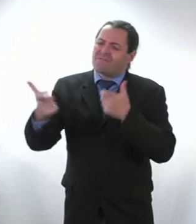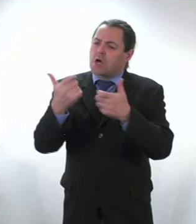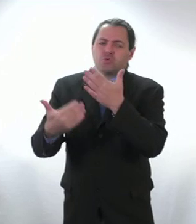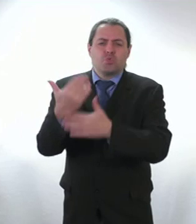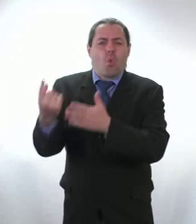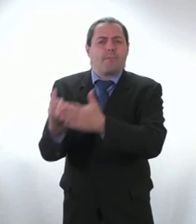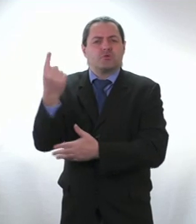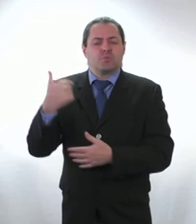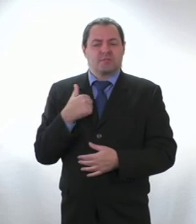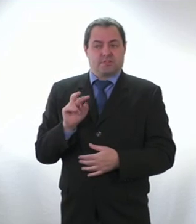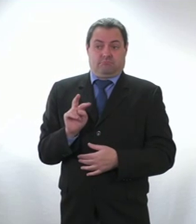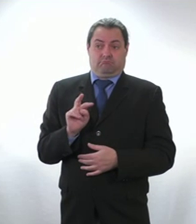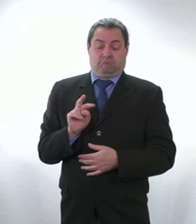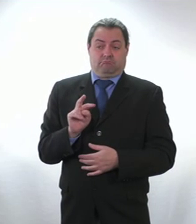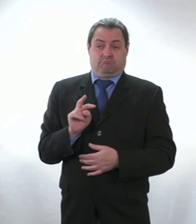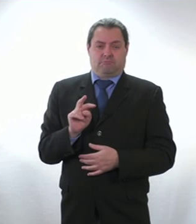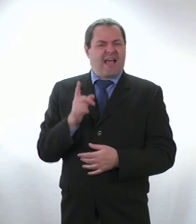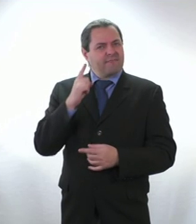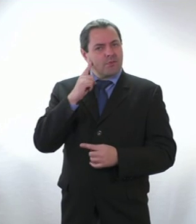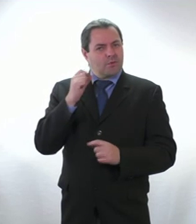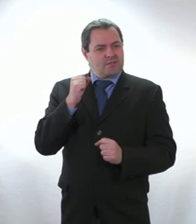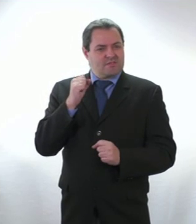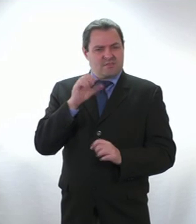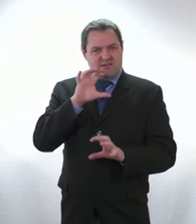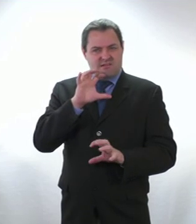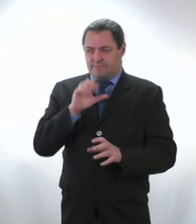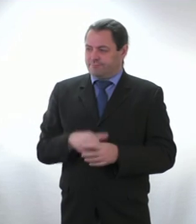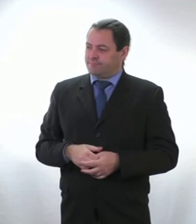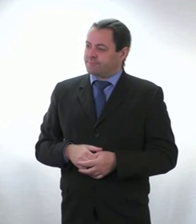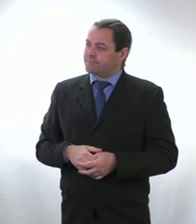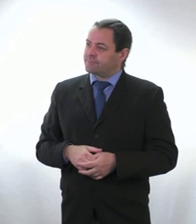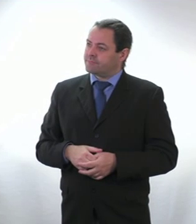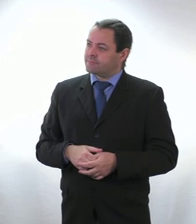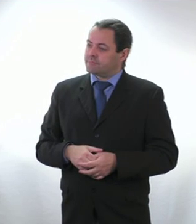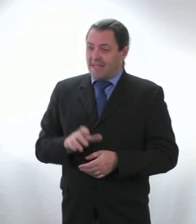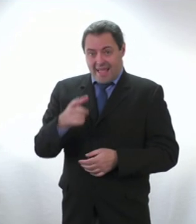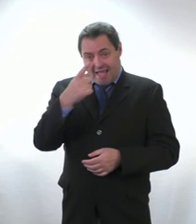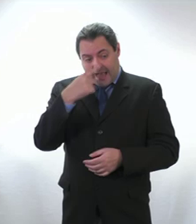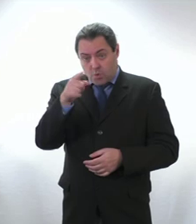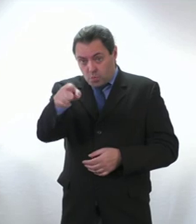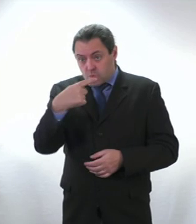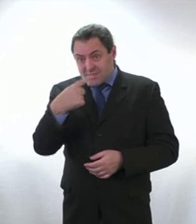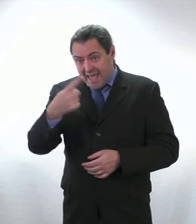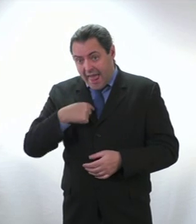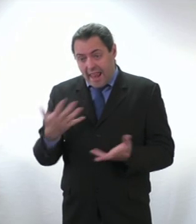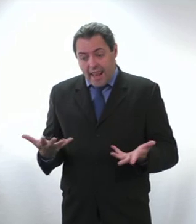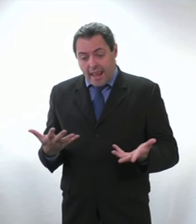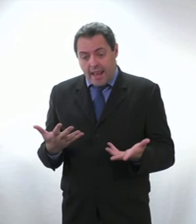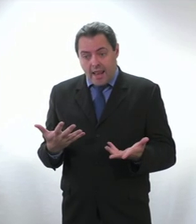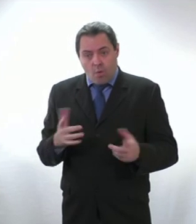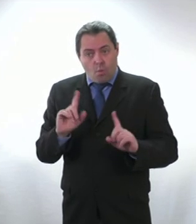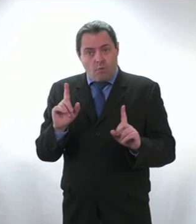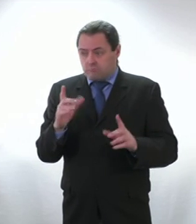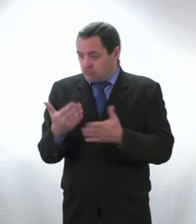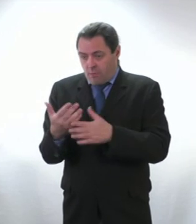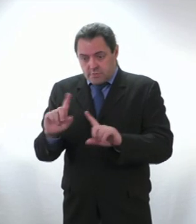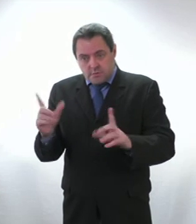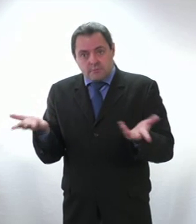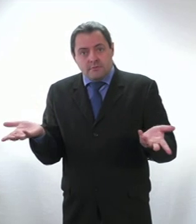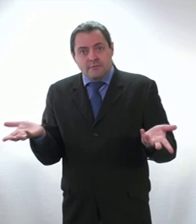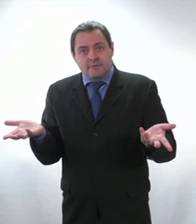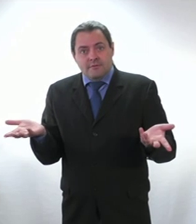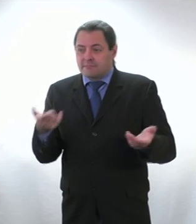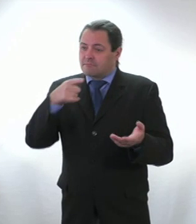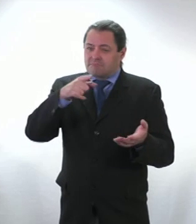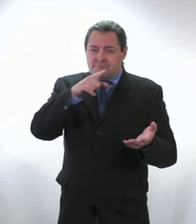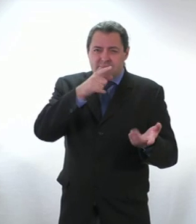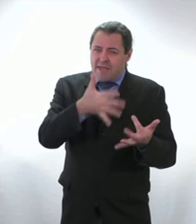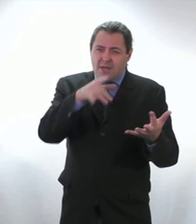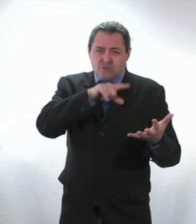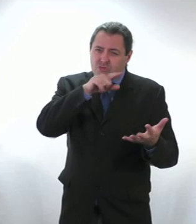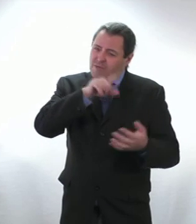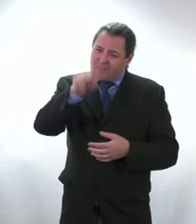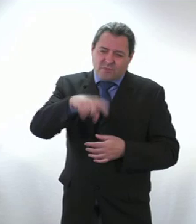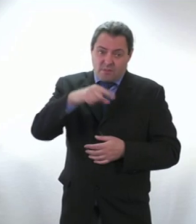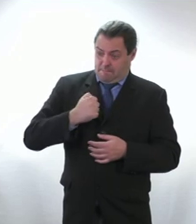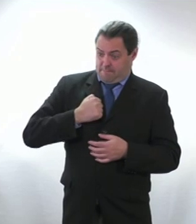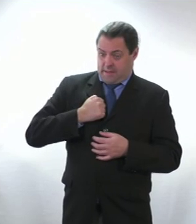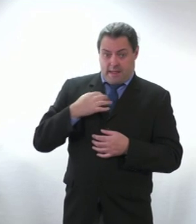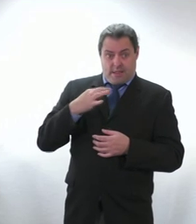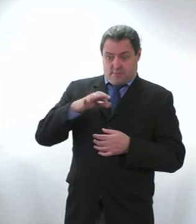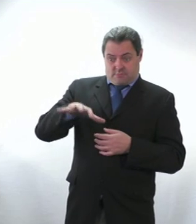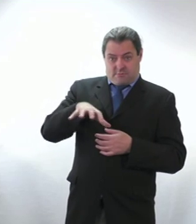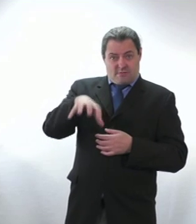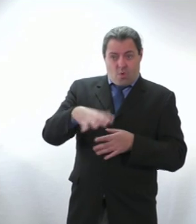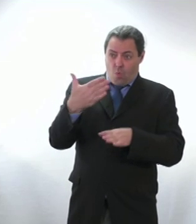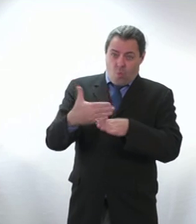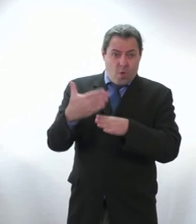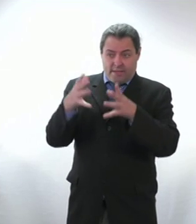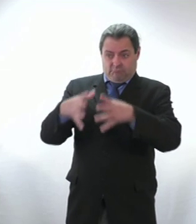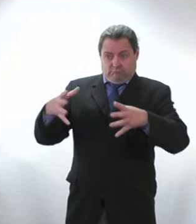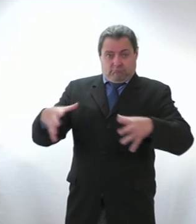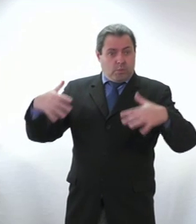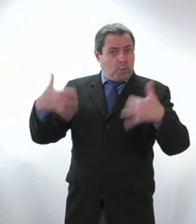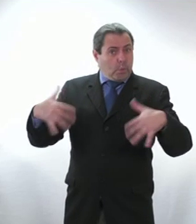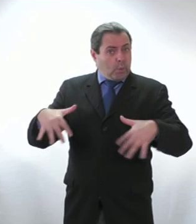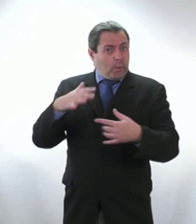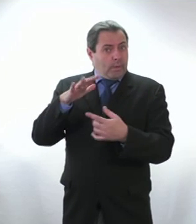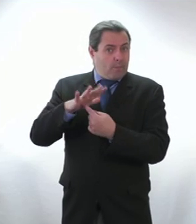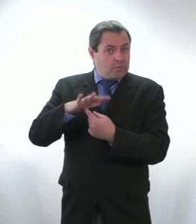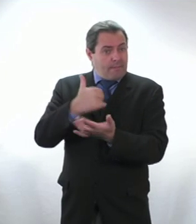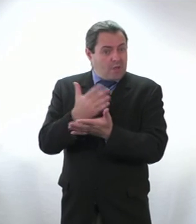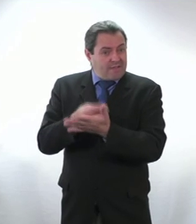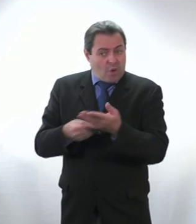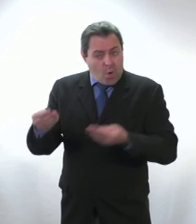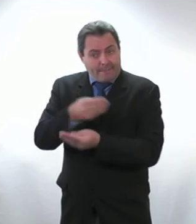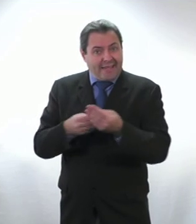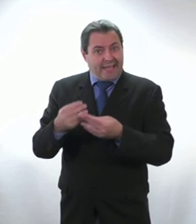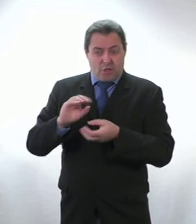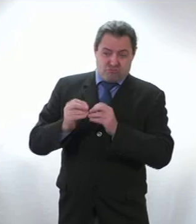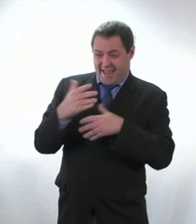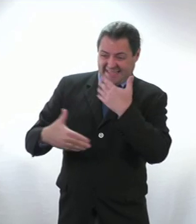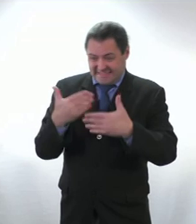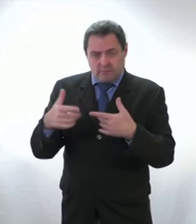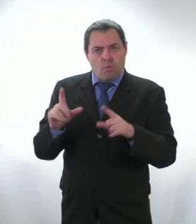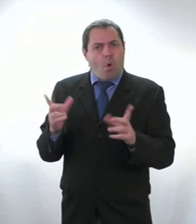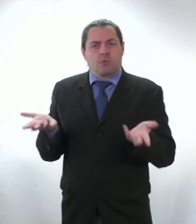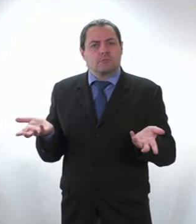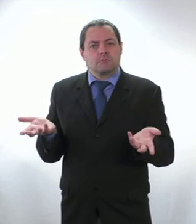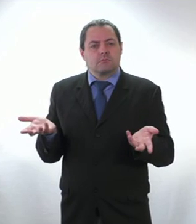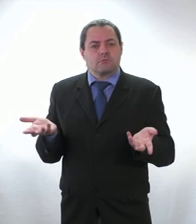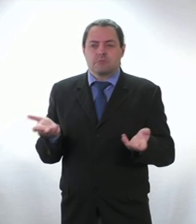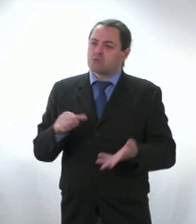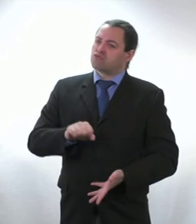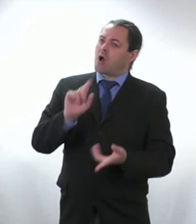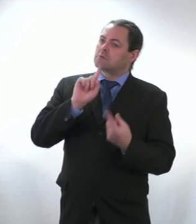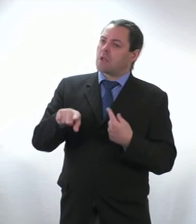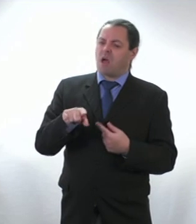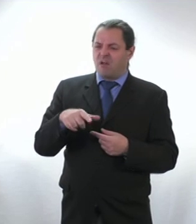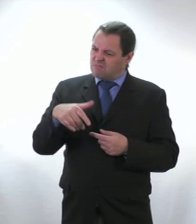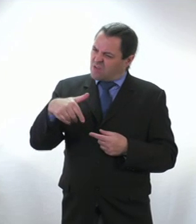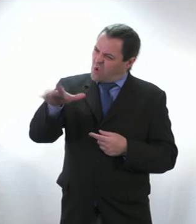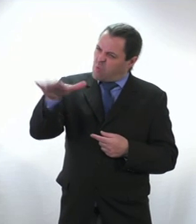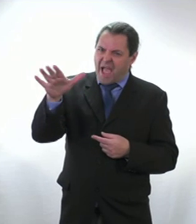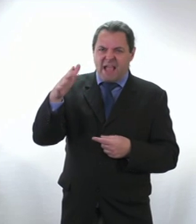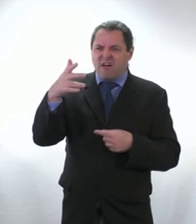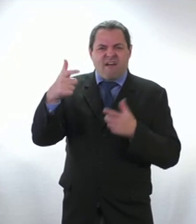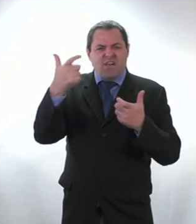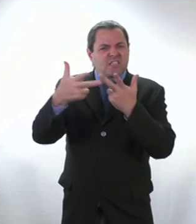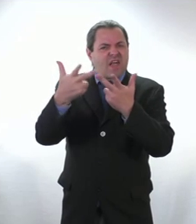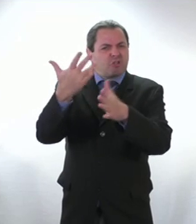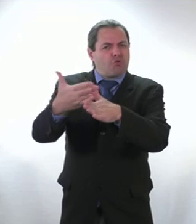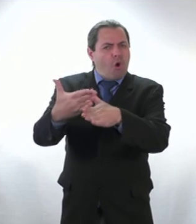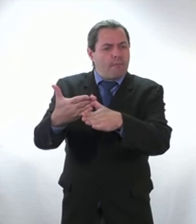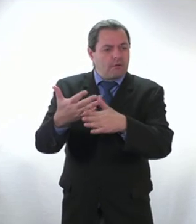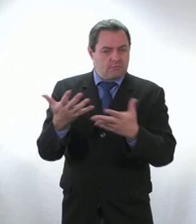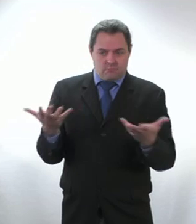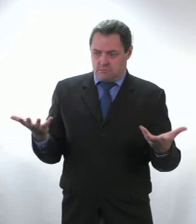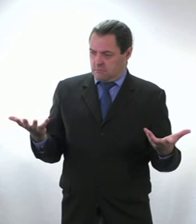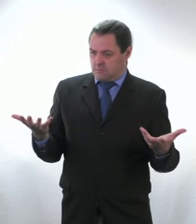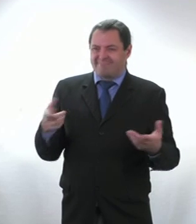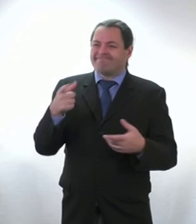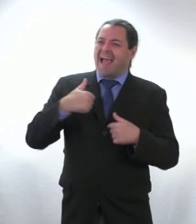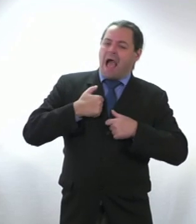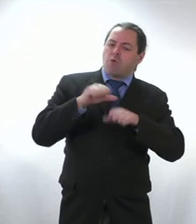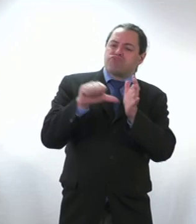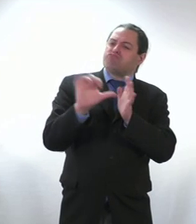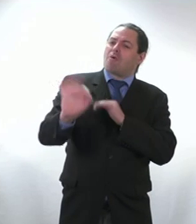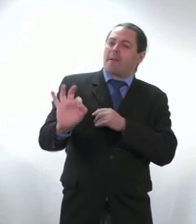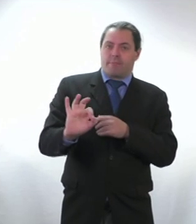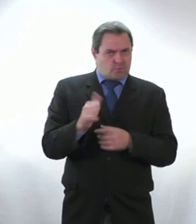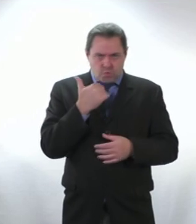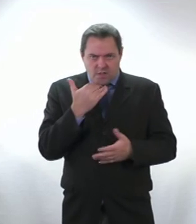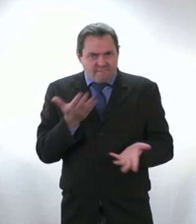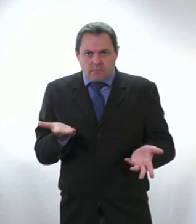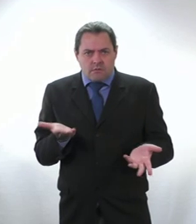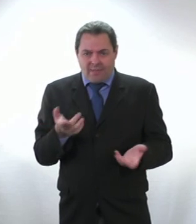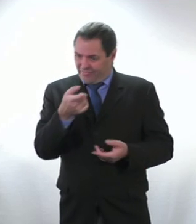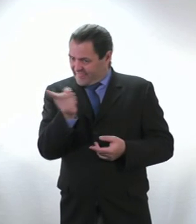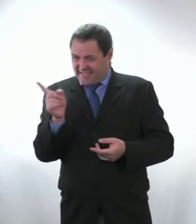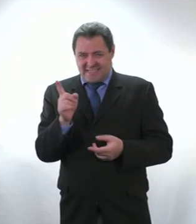Can the Prime Minister tell the House— Can the Prime Minister tell the House what jobs the hundreds of thousands of people, including hundreds in my constituency, who work in the fastest-growing part of our economy should be doing, because the answer from the Chancellor— “Go away, find a new job, you’re not our problem”—simply is not good enough for